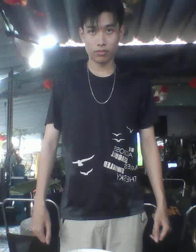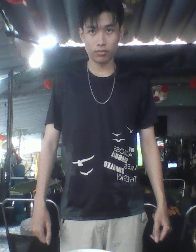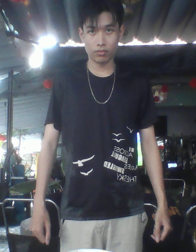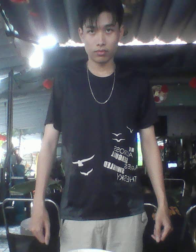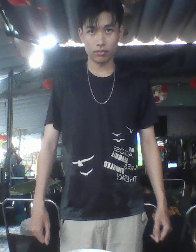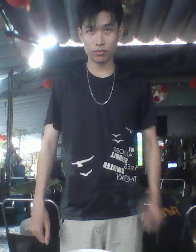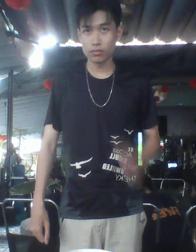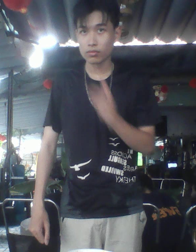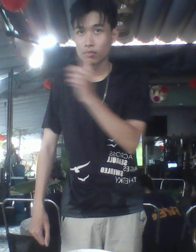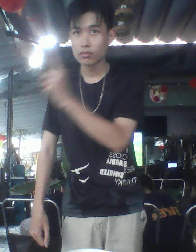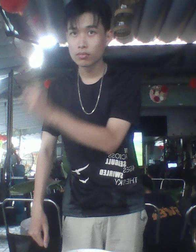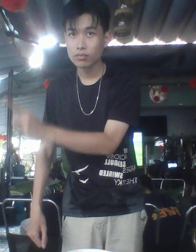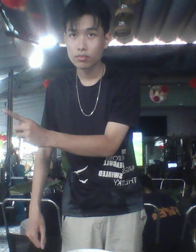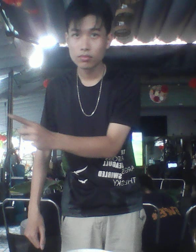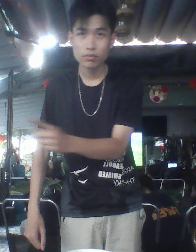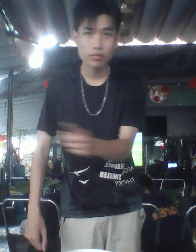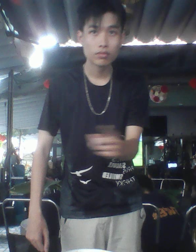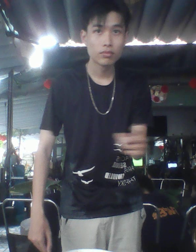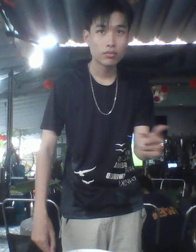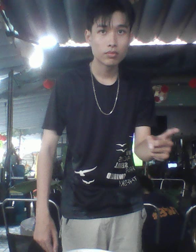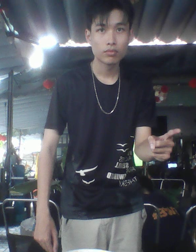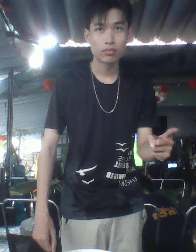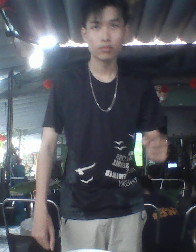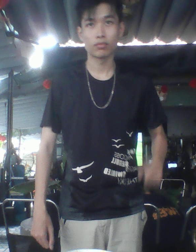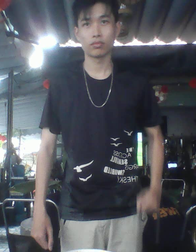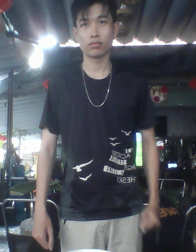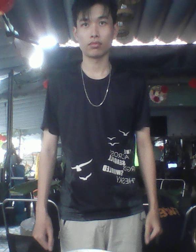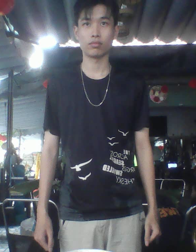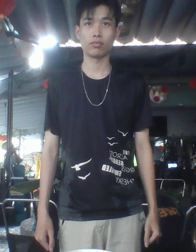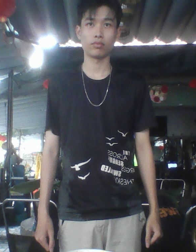cac ban